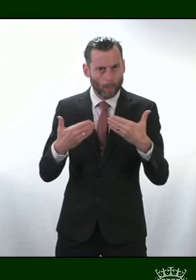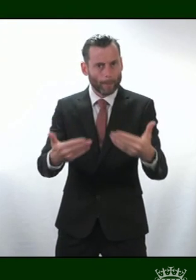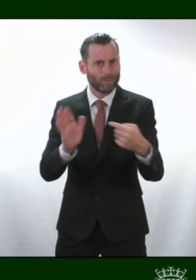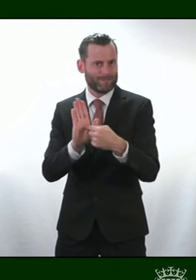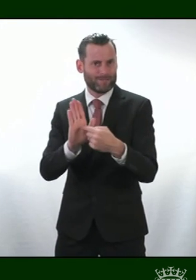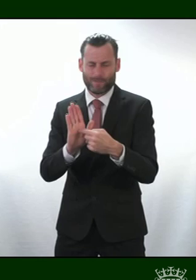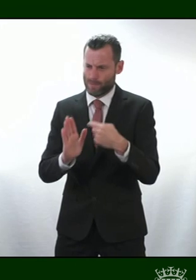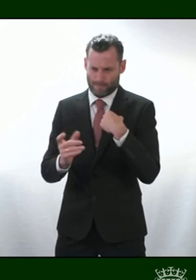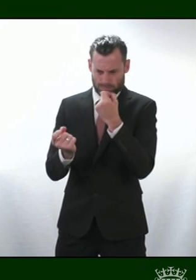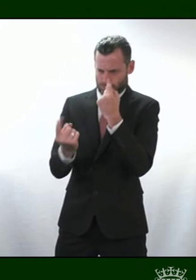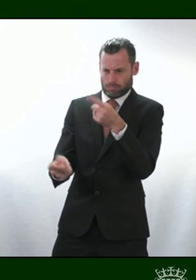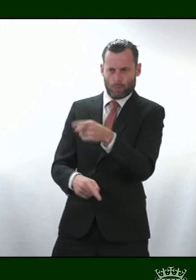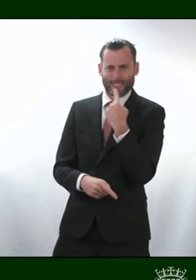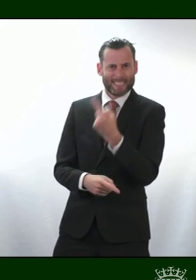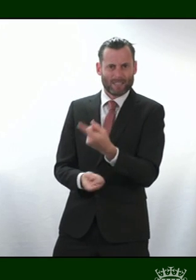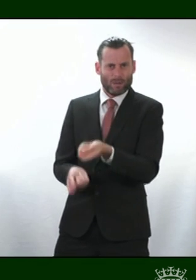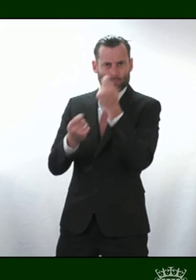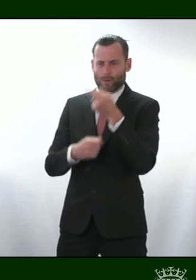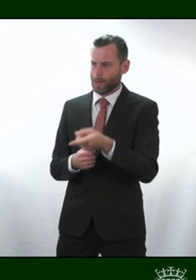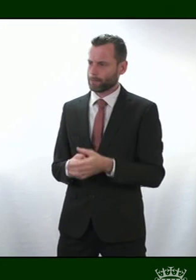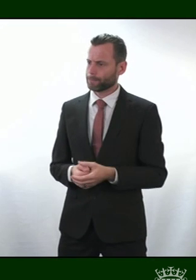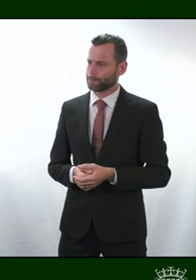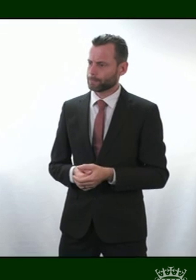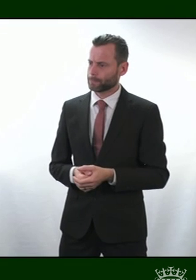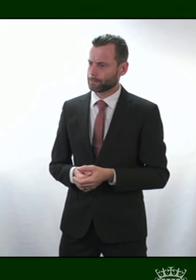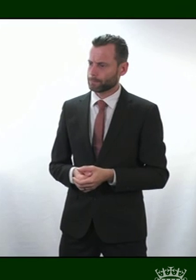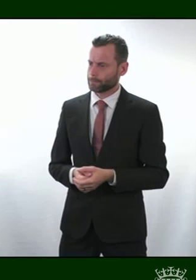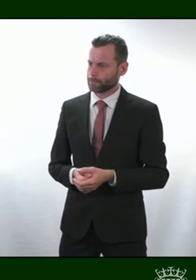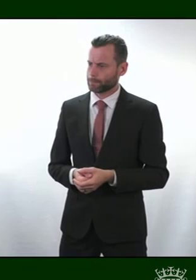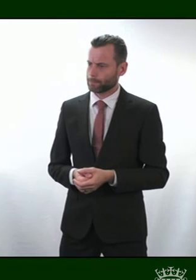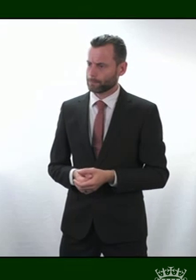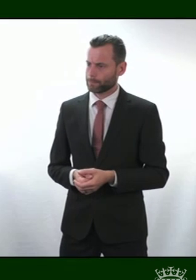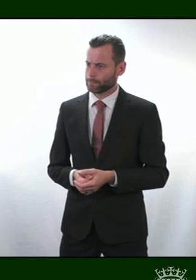I perfectly understand the point that she makes, and she is entirely right.